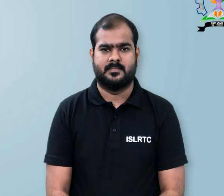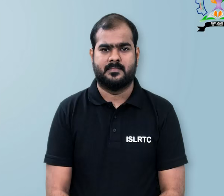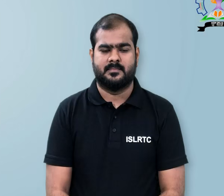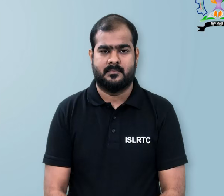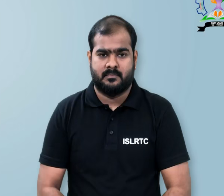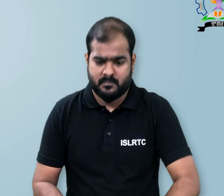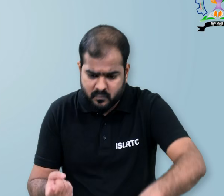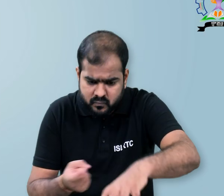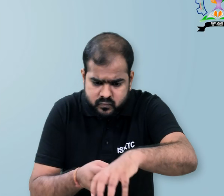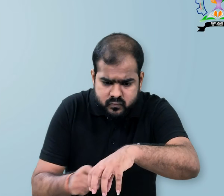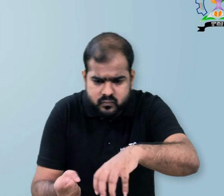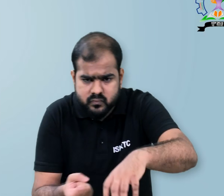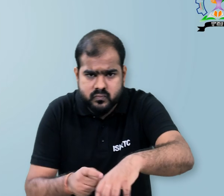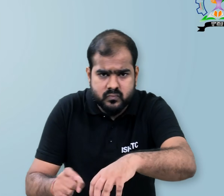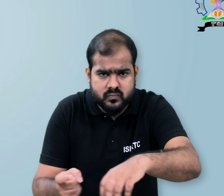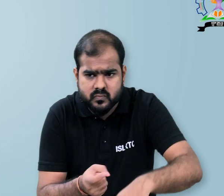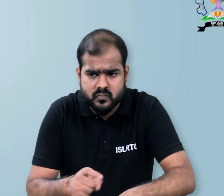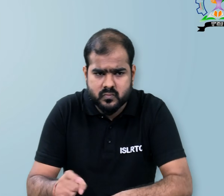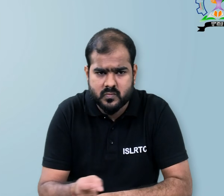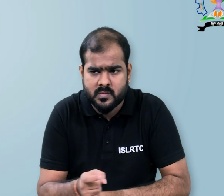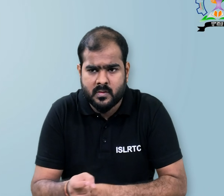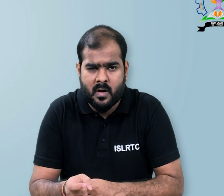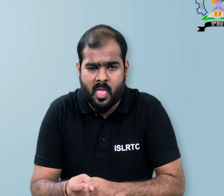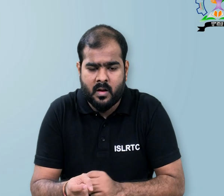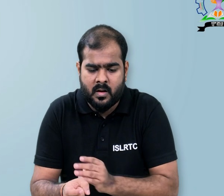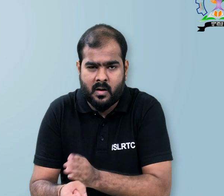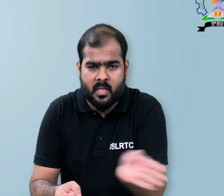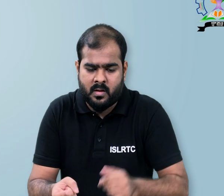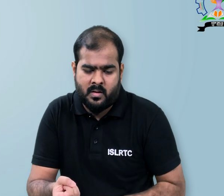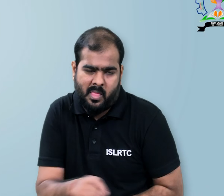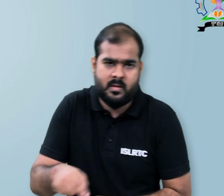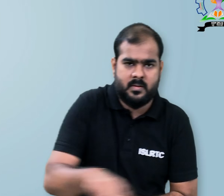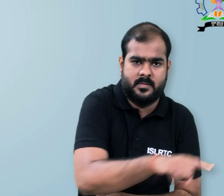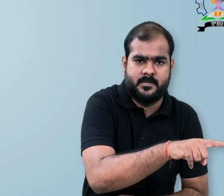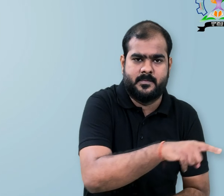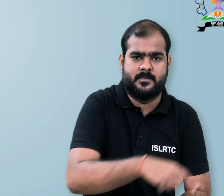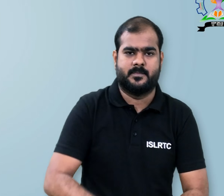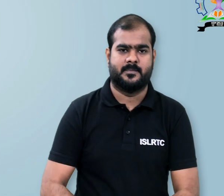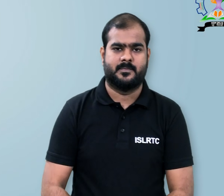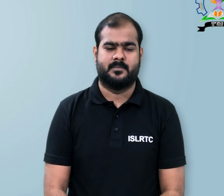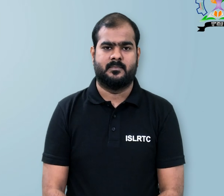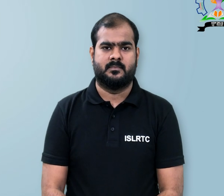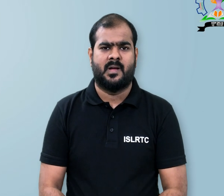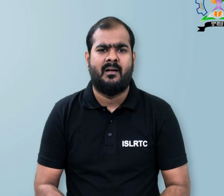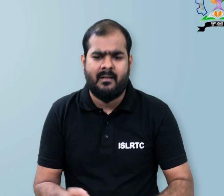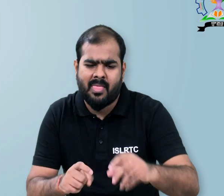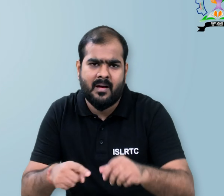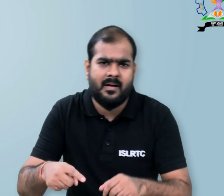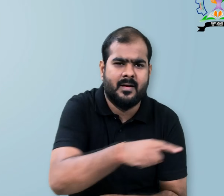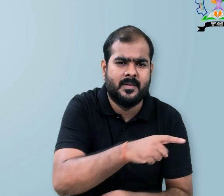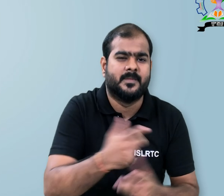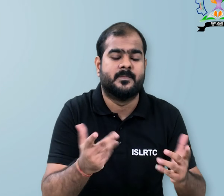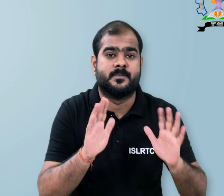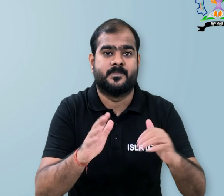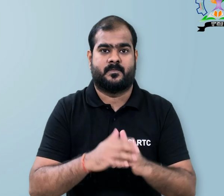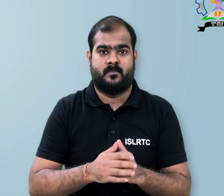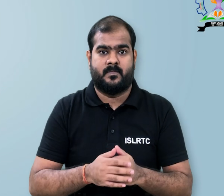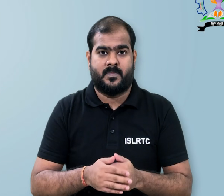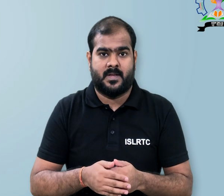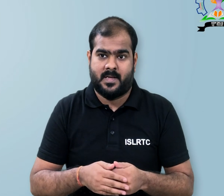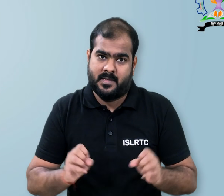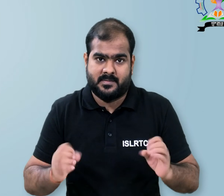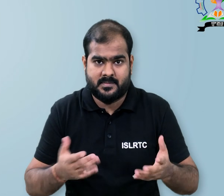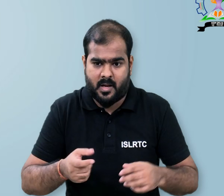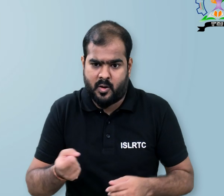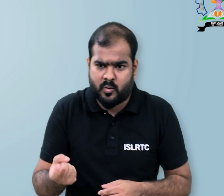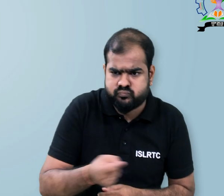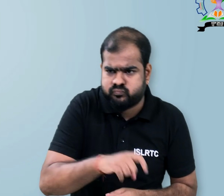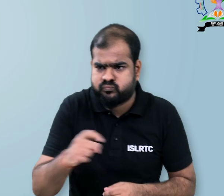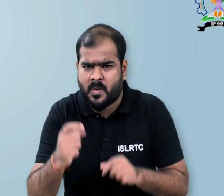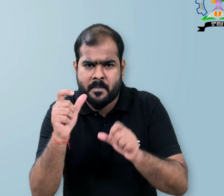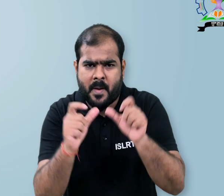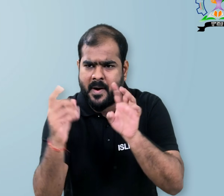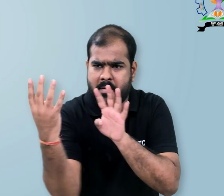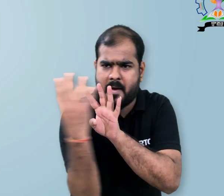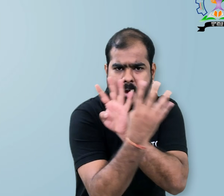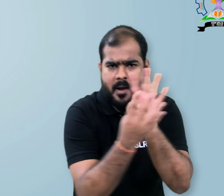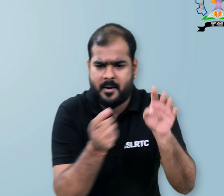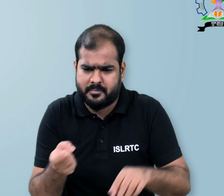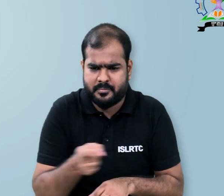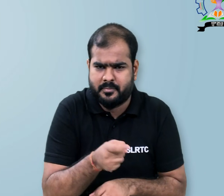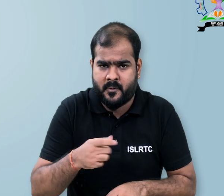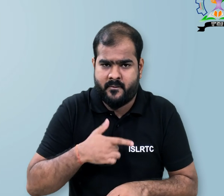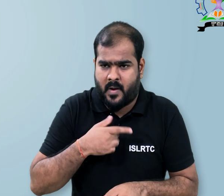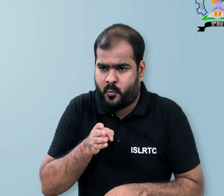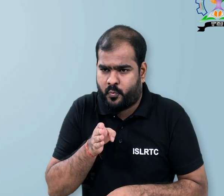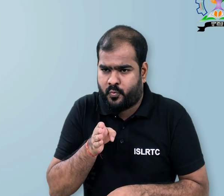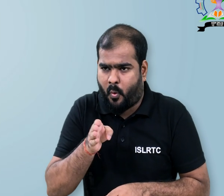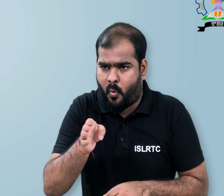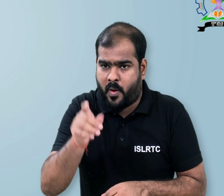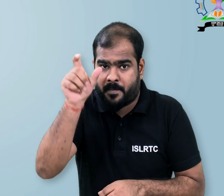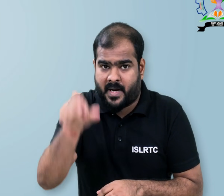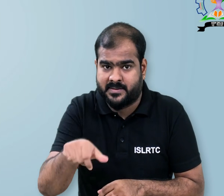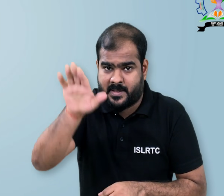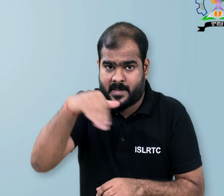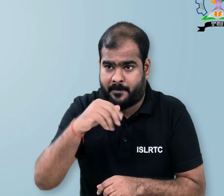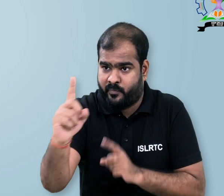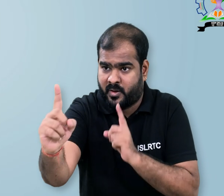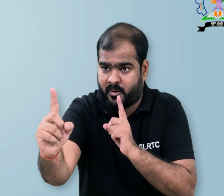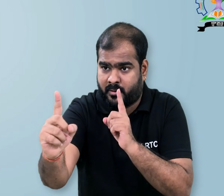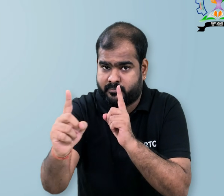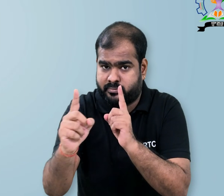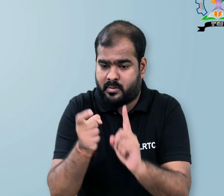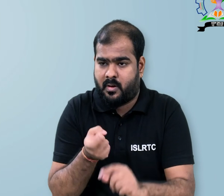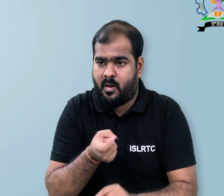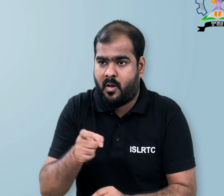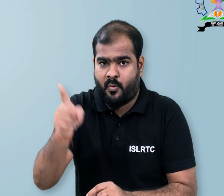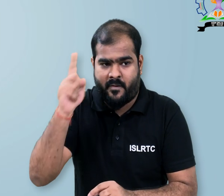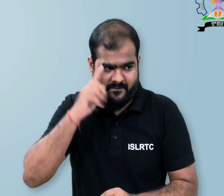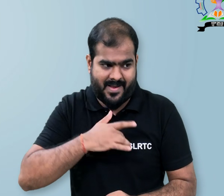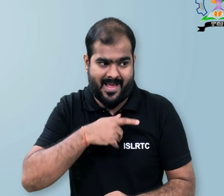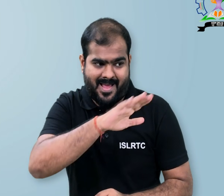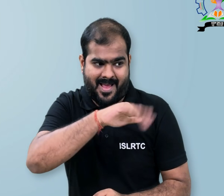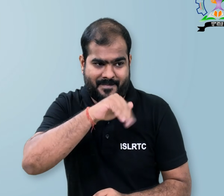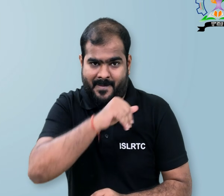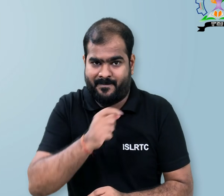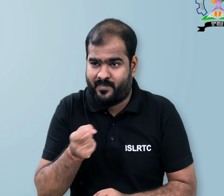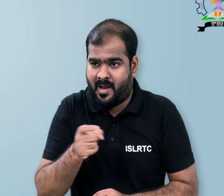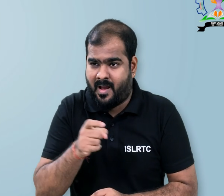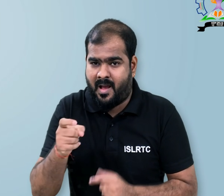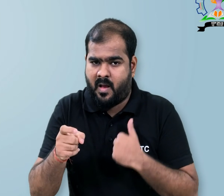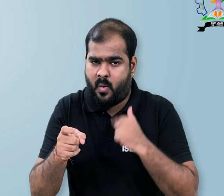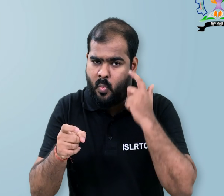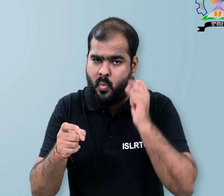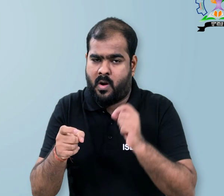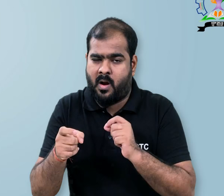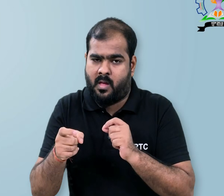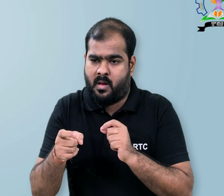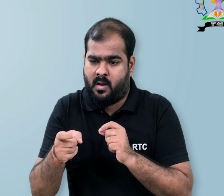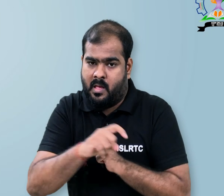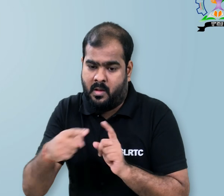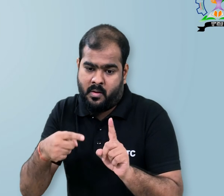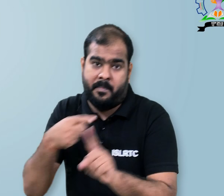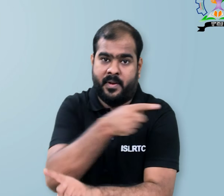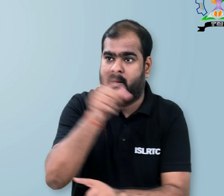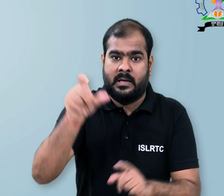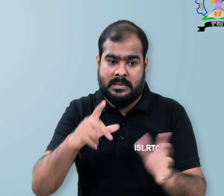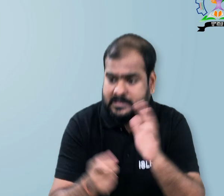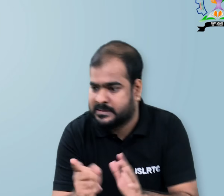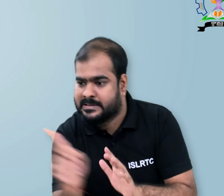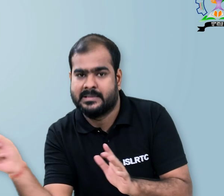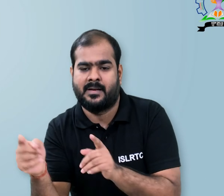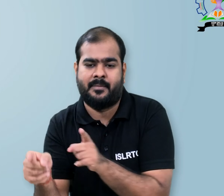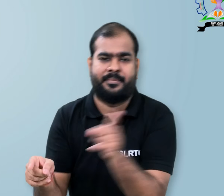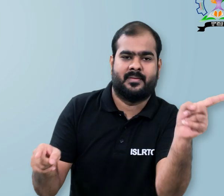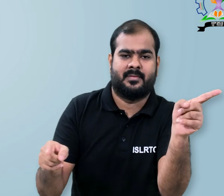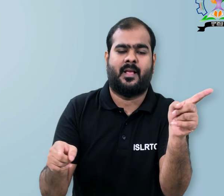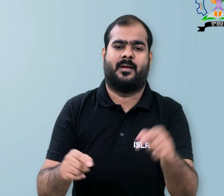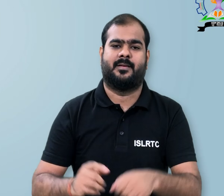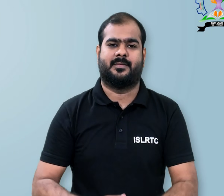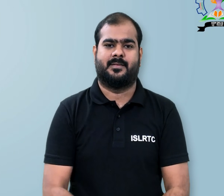Cut Cut: A quick change of direction while controlling the ball to evade defenders.